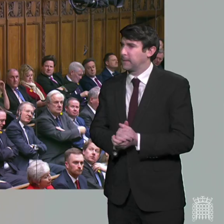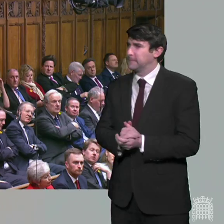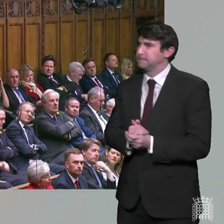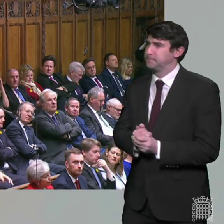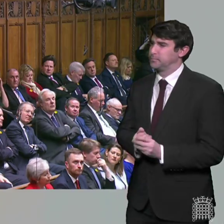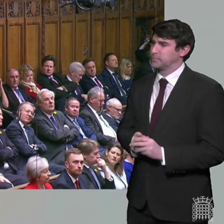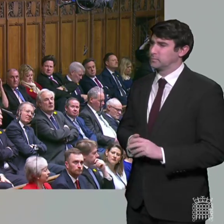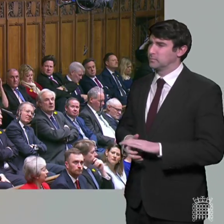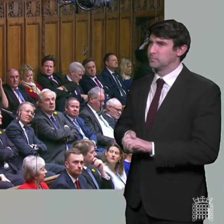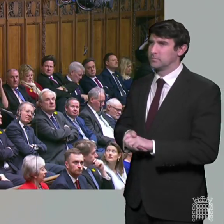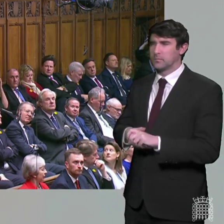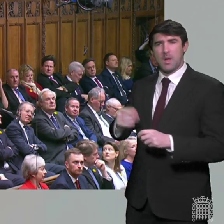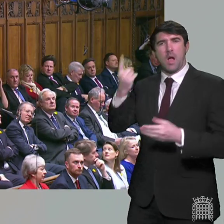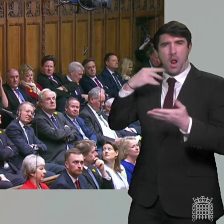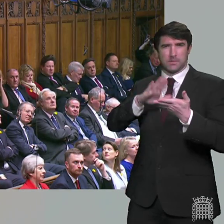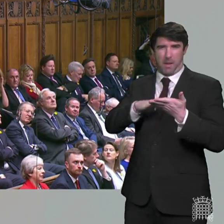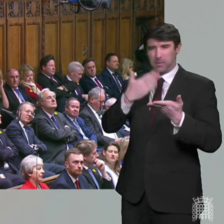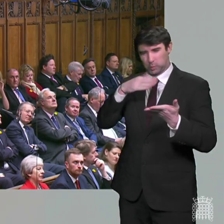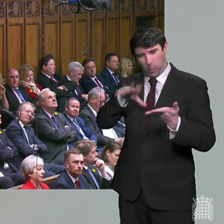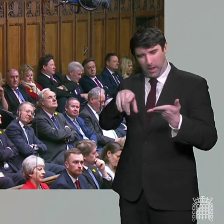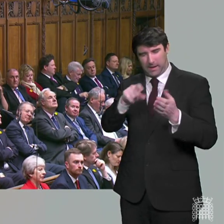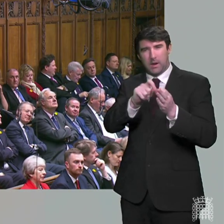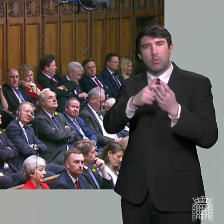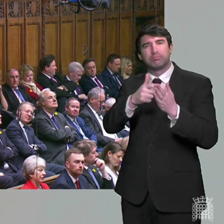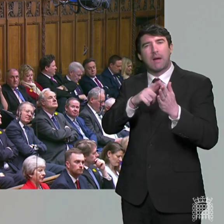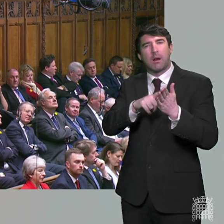Last month The Pines Primary School in my constituency achieved a “good” rating in its Ofsted inspection.